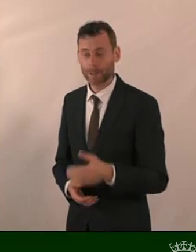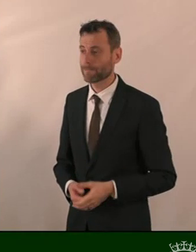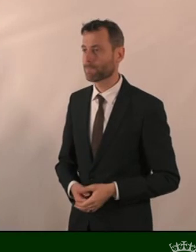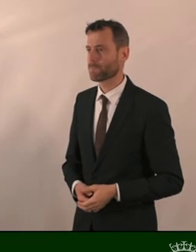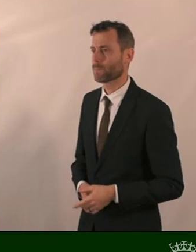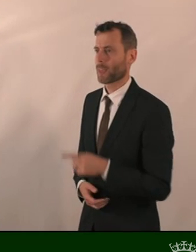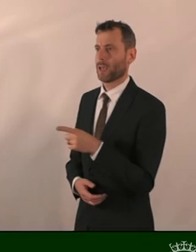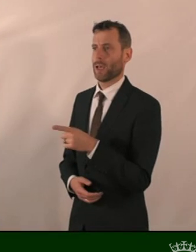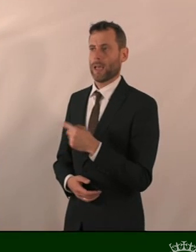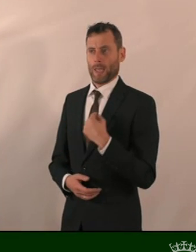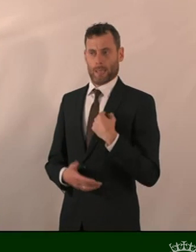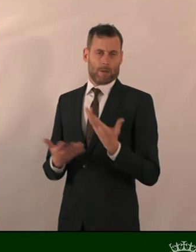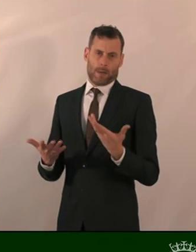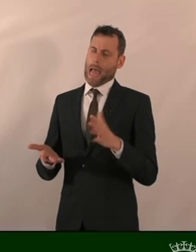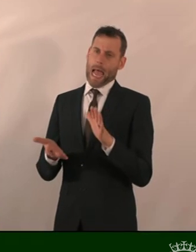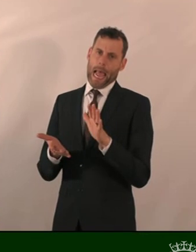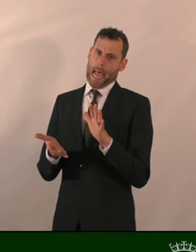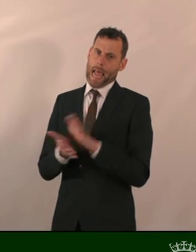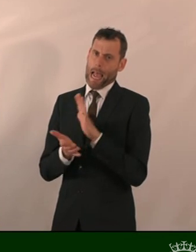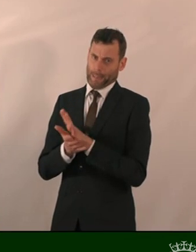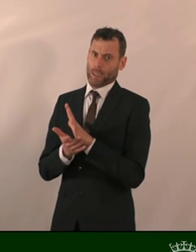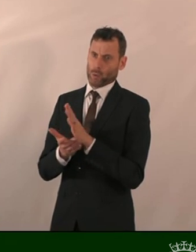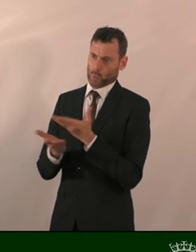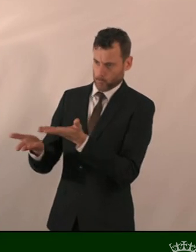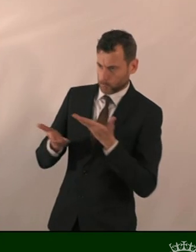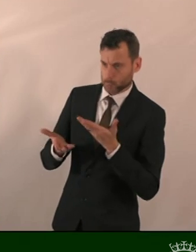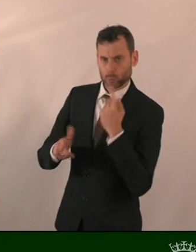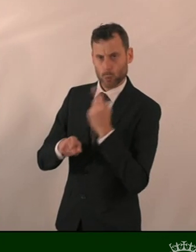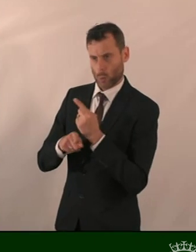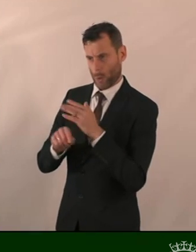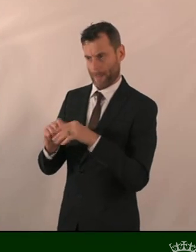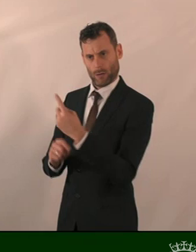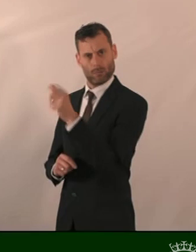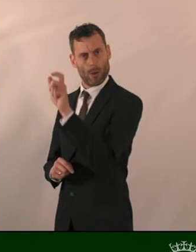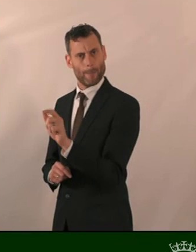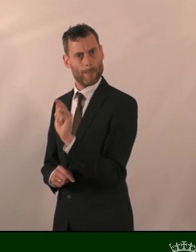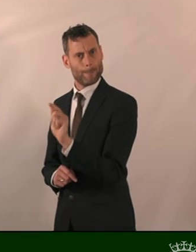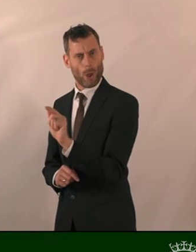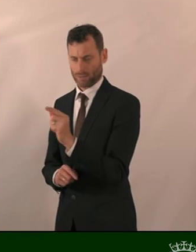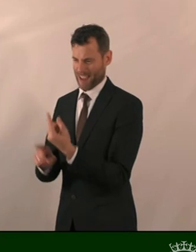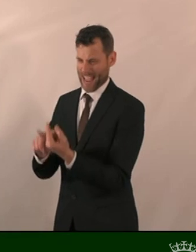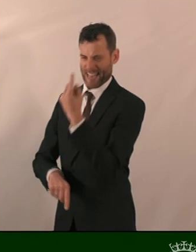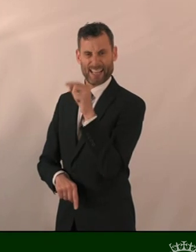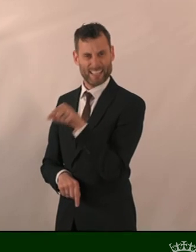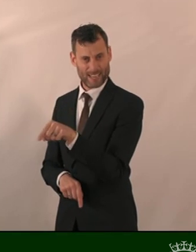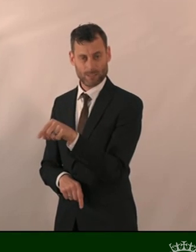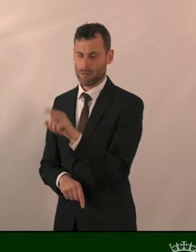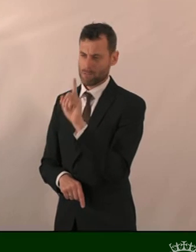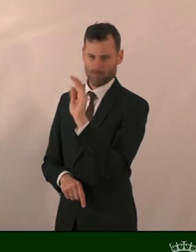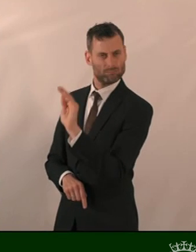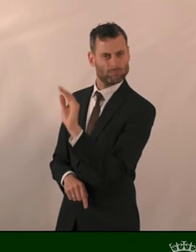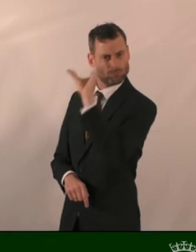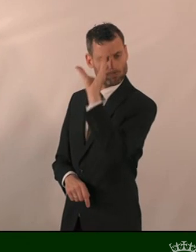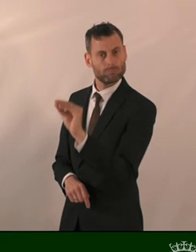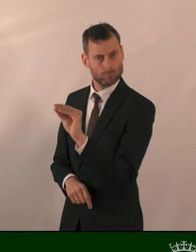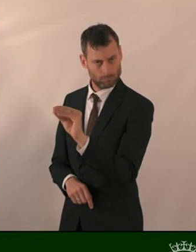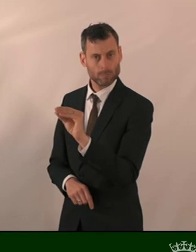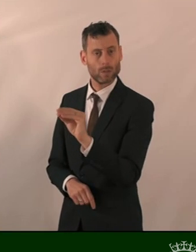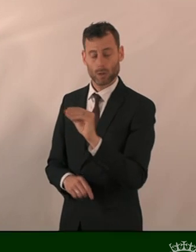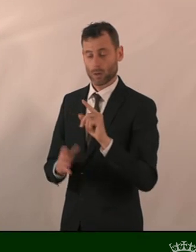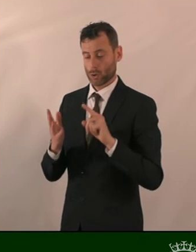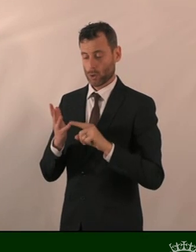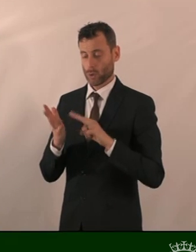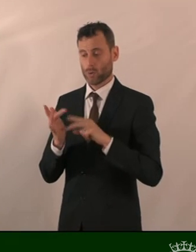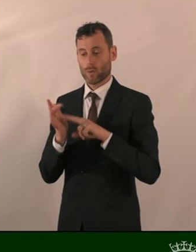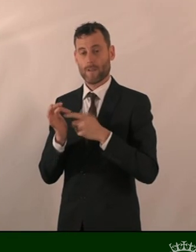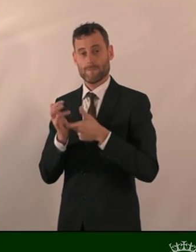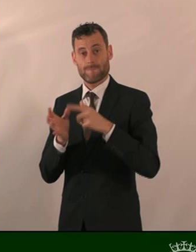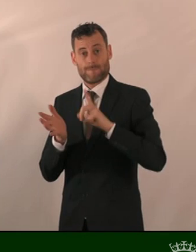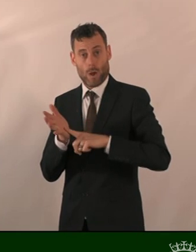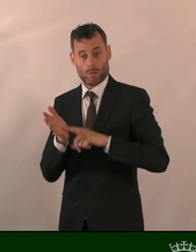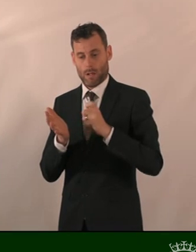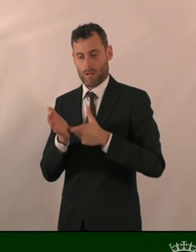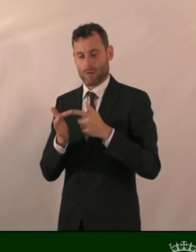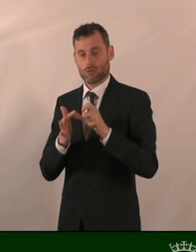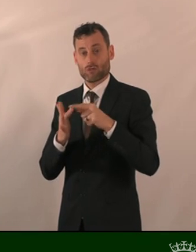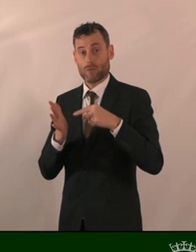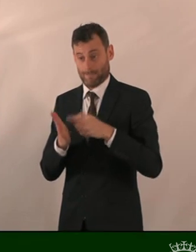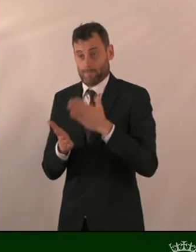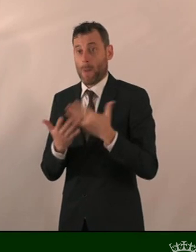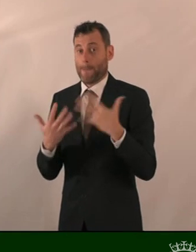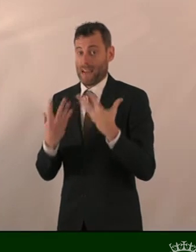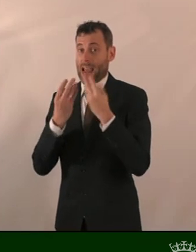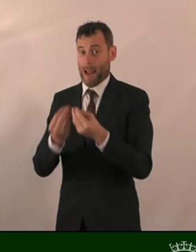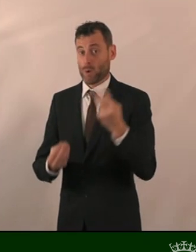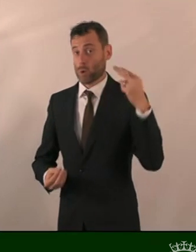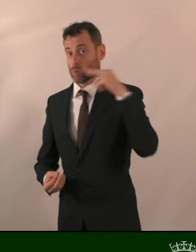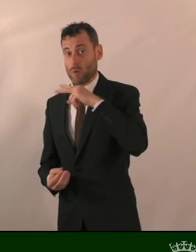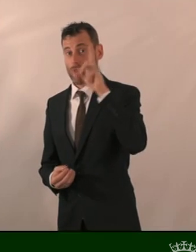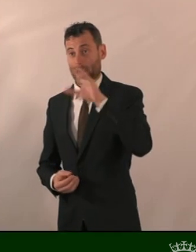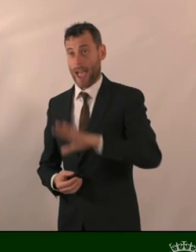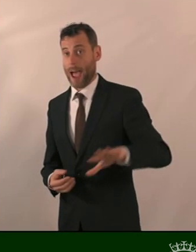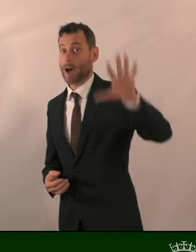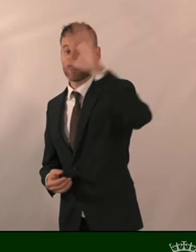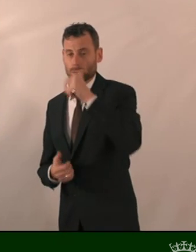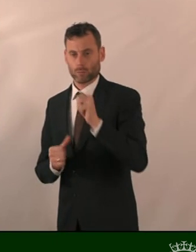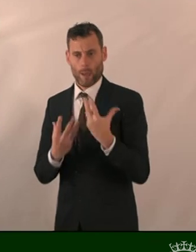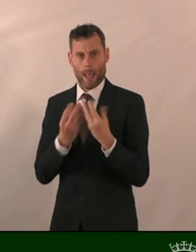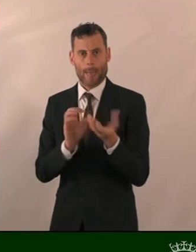I am of course very happy indeed to look at that case and for us to do whatever we can to help with that individual case, but I must say to the honourable Lady that, in the round, universal credit has helped and is helping 200,000 people into work.